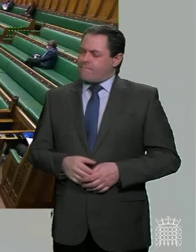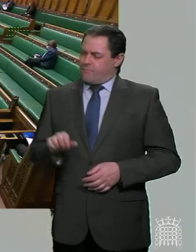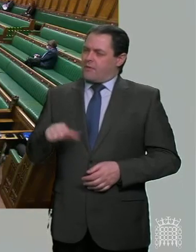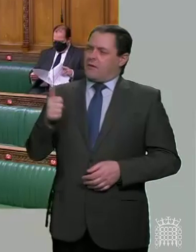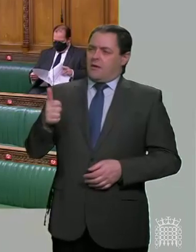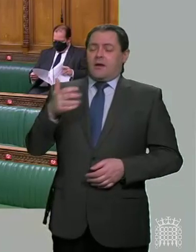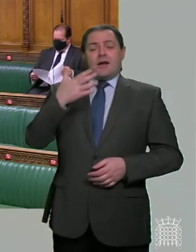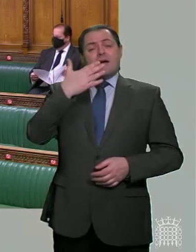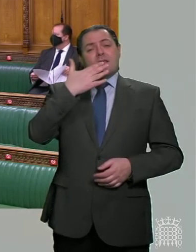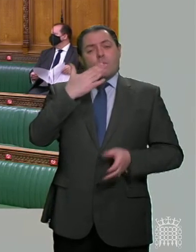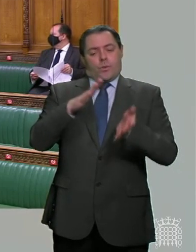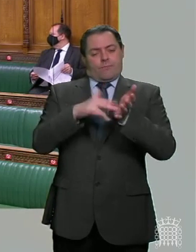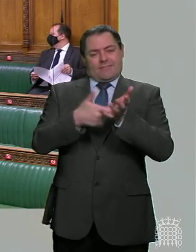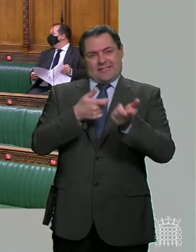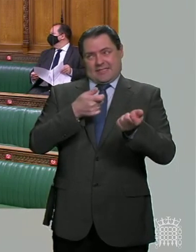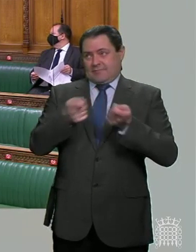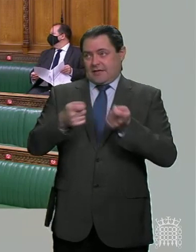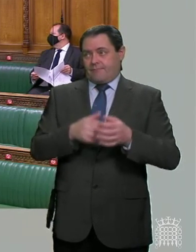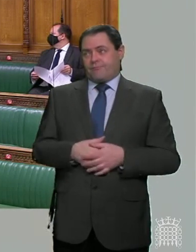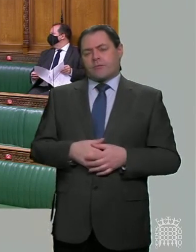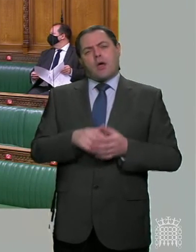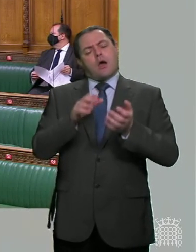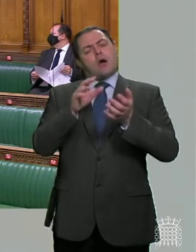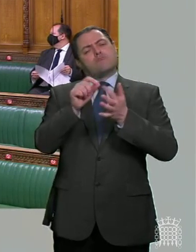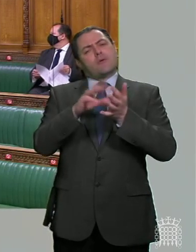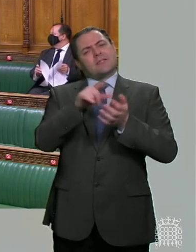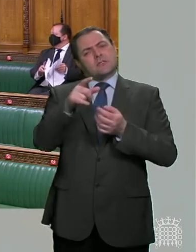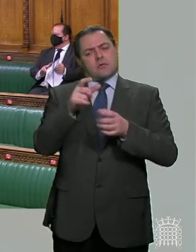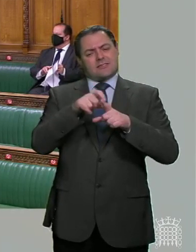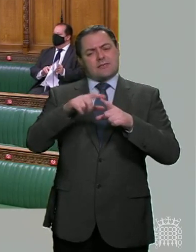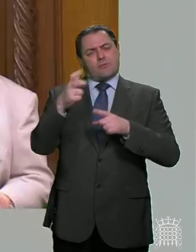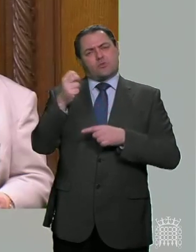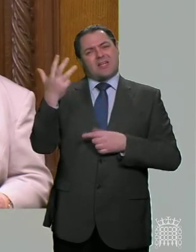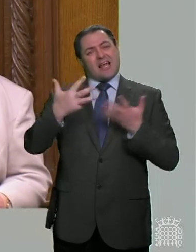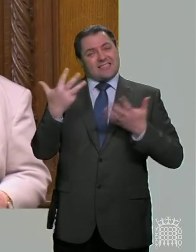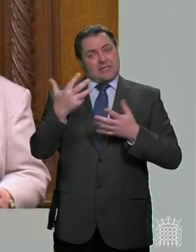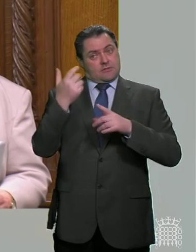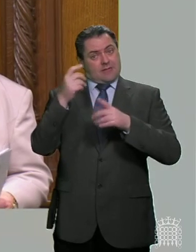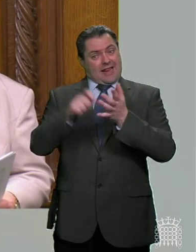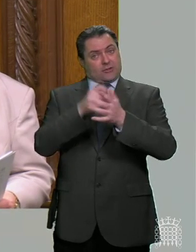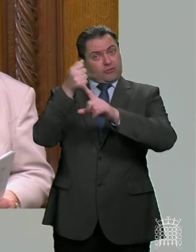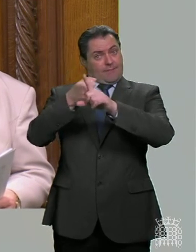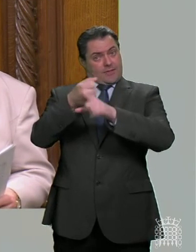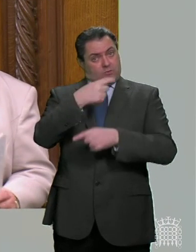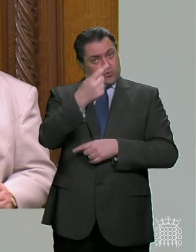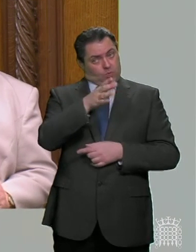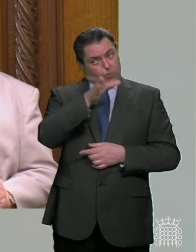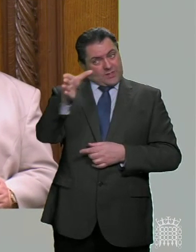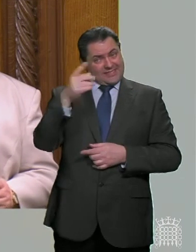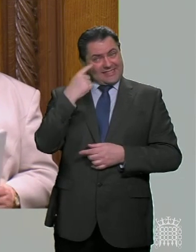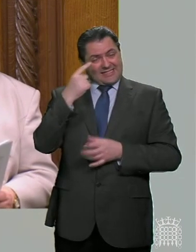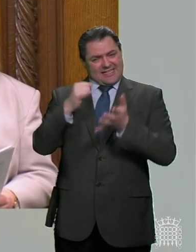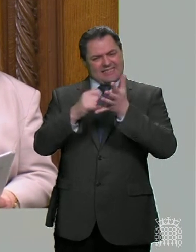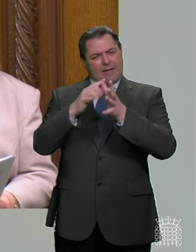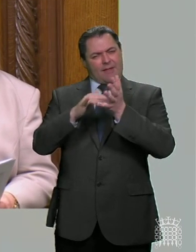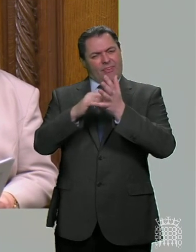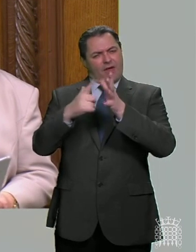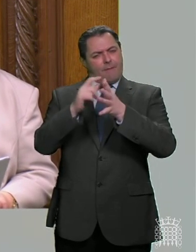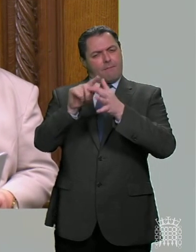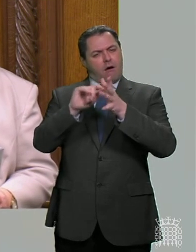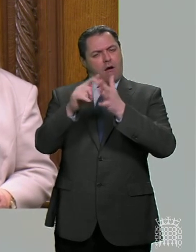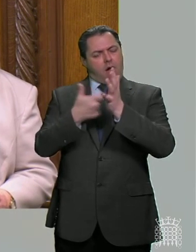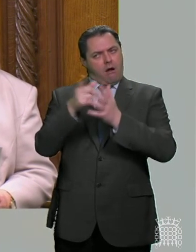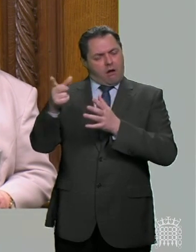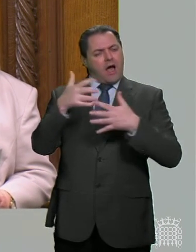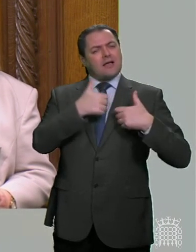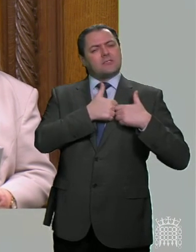Prime Minister, in December 2019’s election campaign you visited Samantha Parker at her home in Darlington.